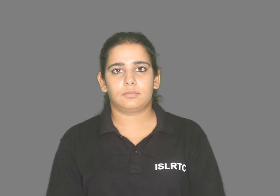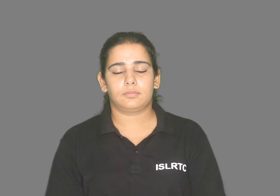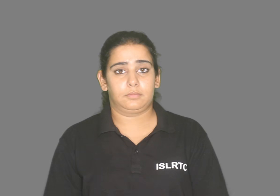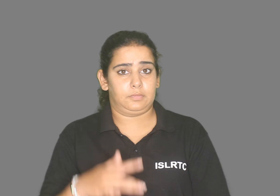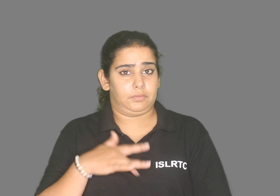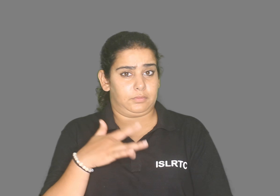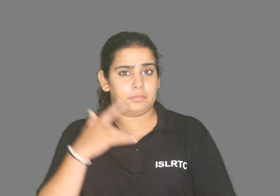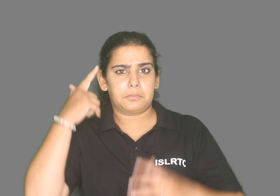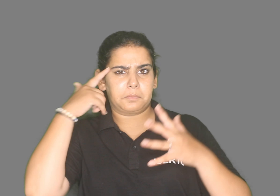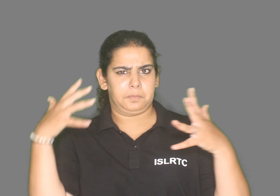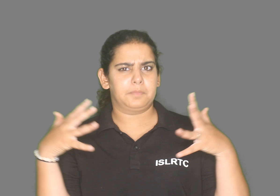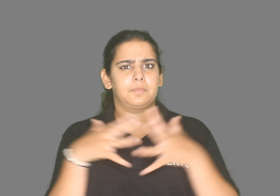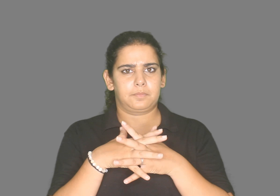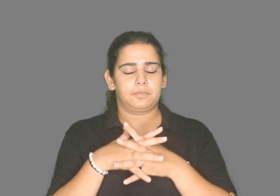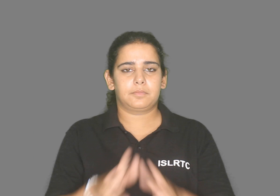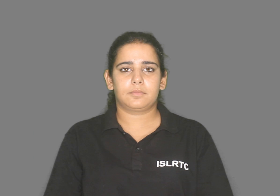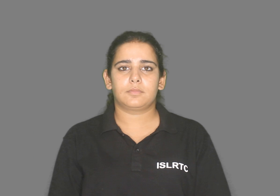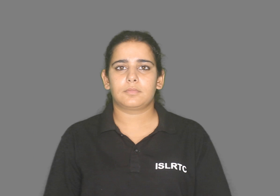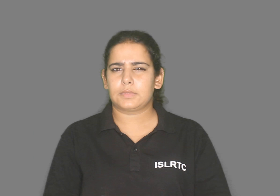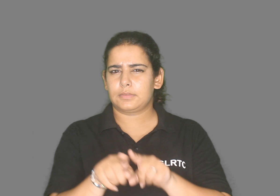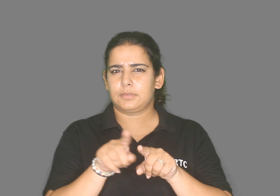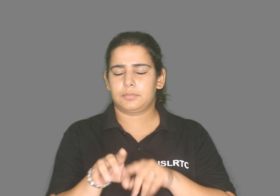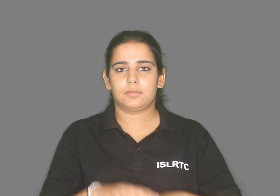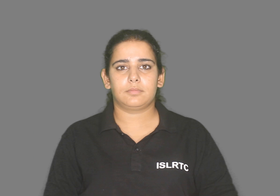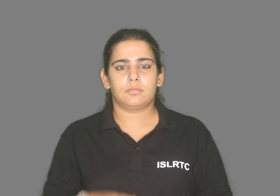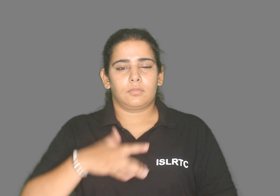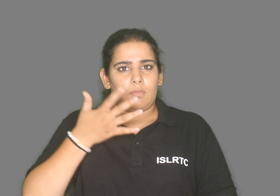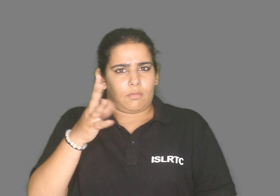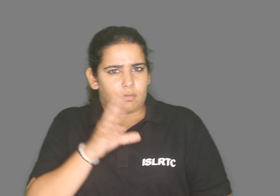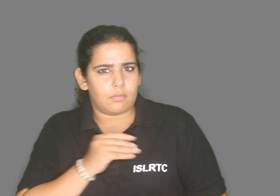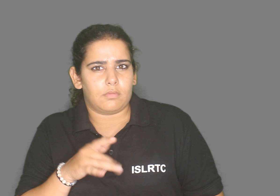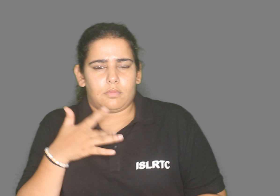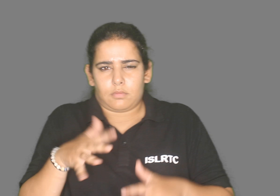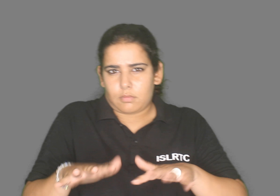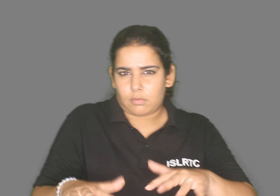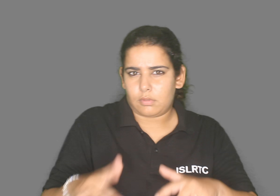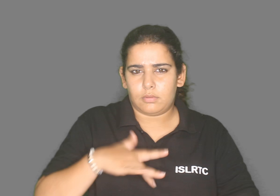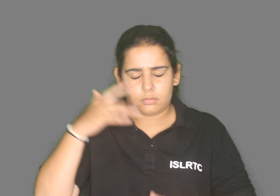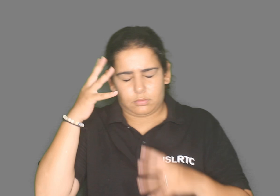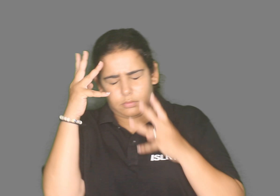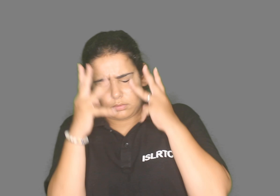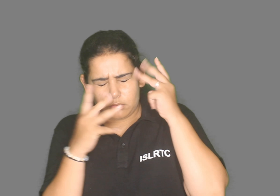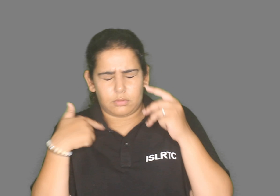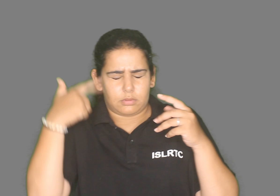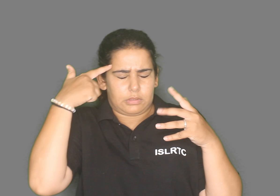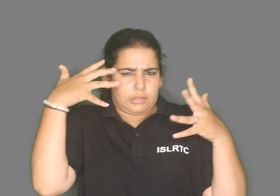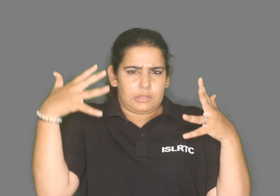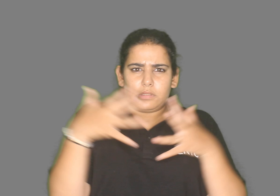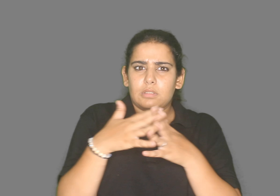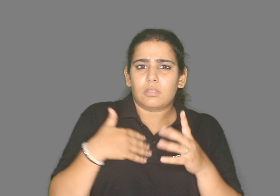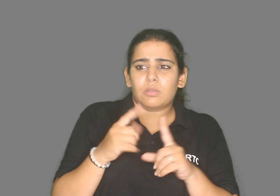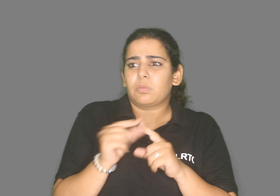Wound up They are very tense and nervous or angry